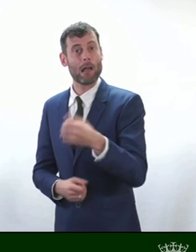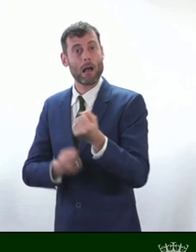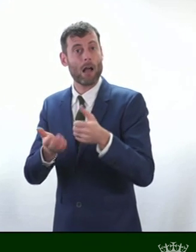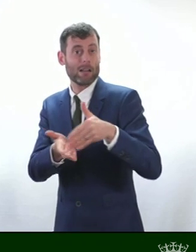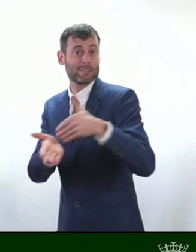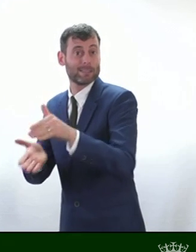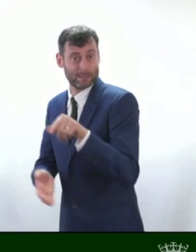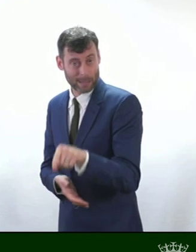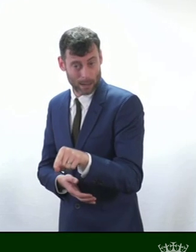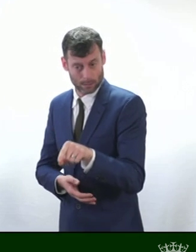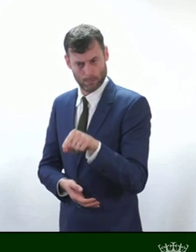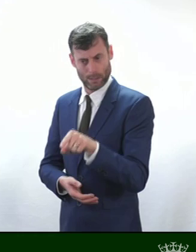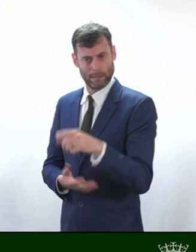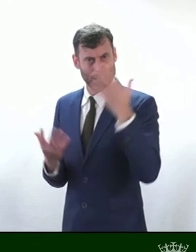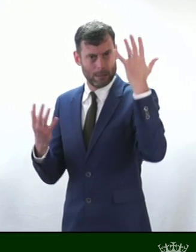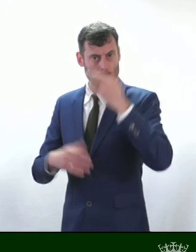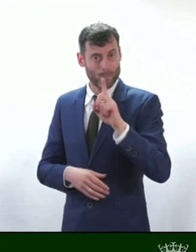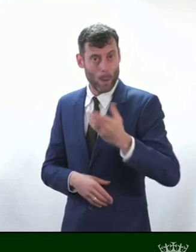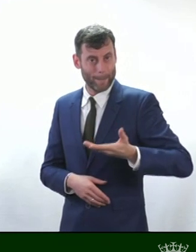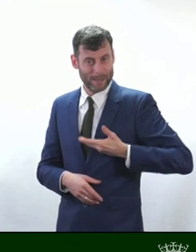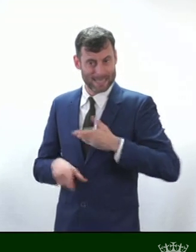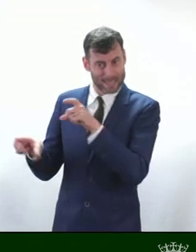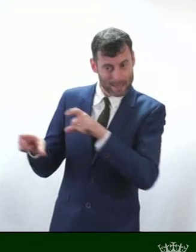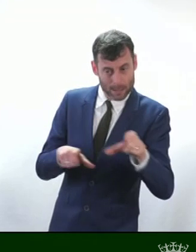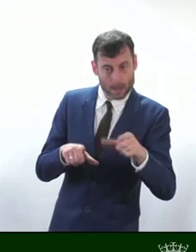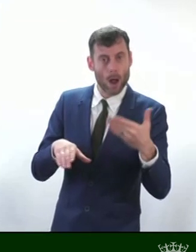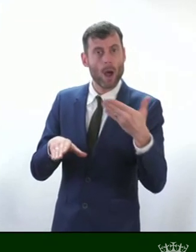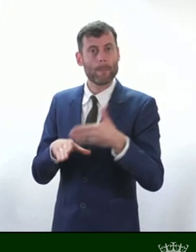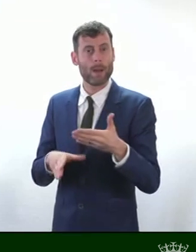How does the Prime Minister explain this relative economic performance?